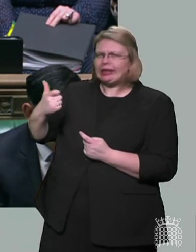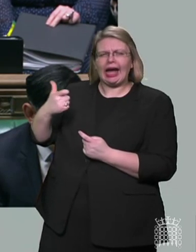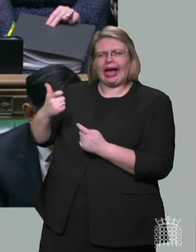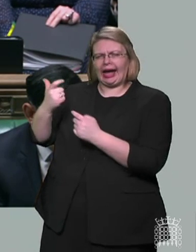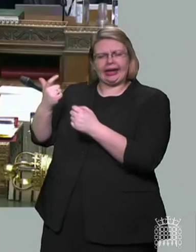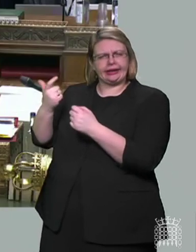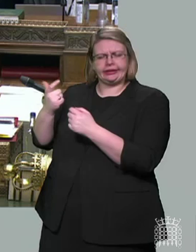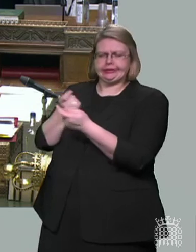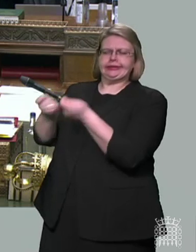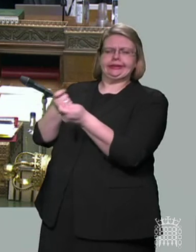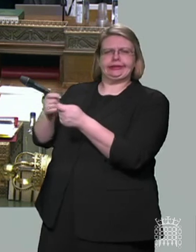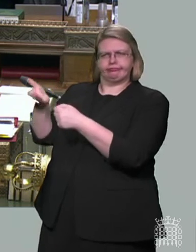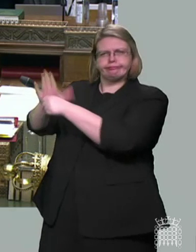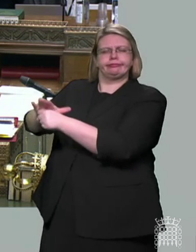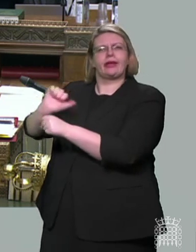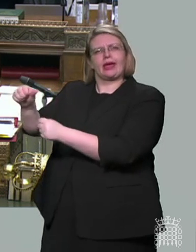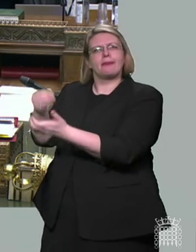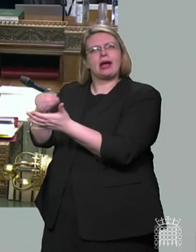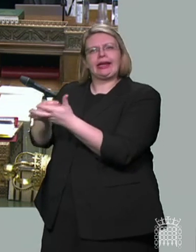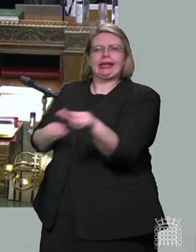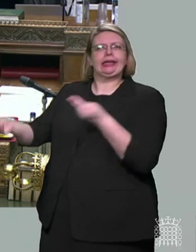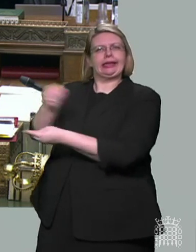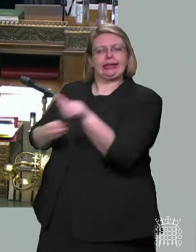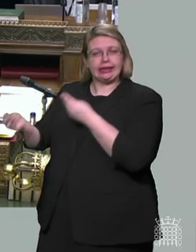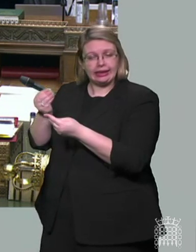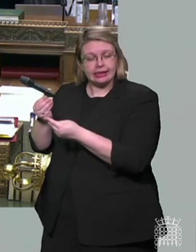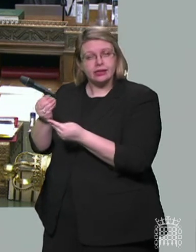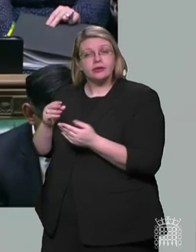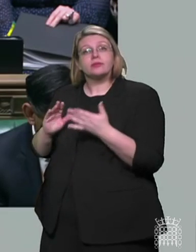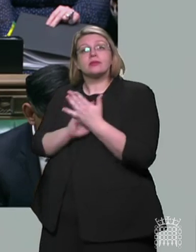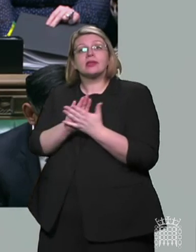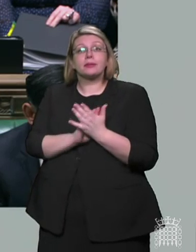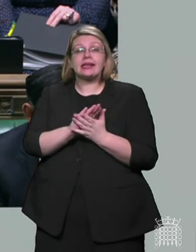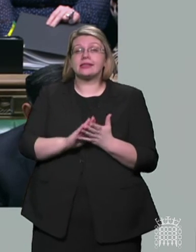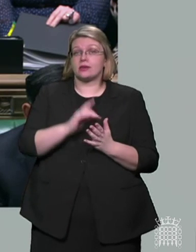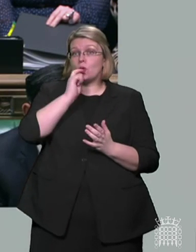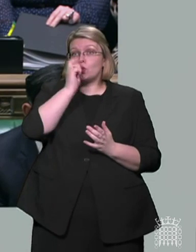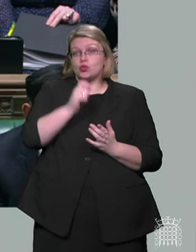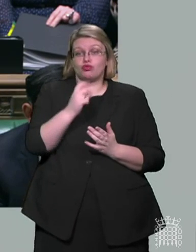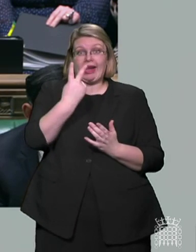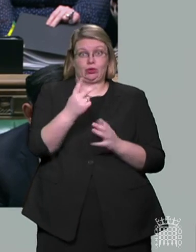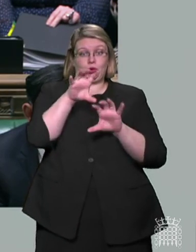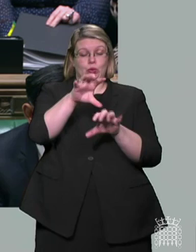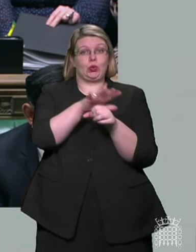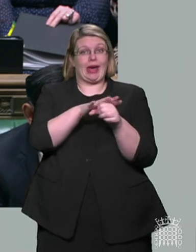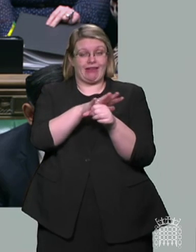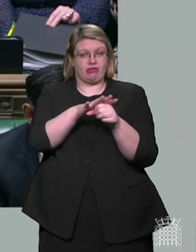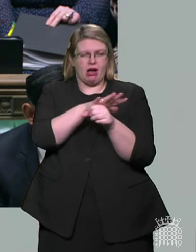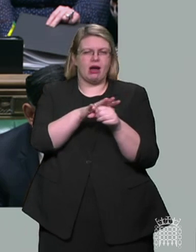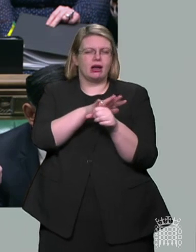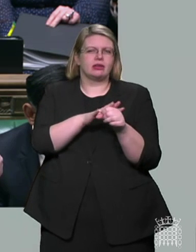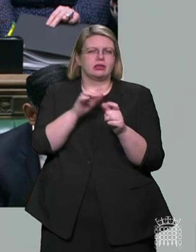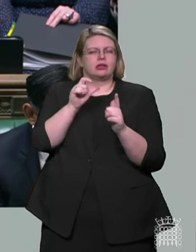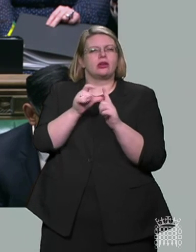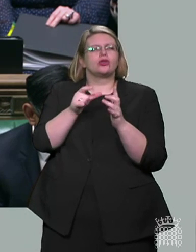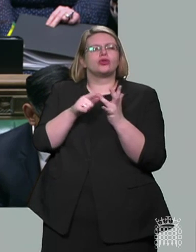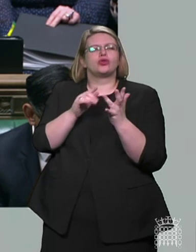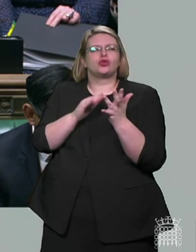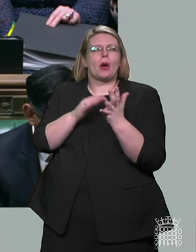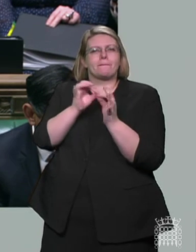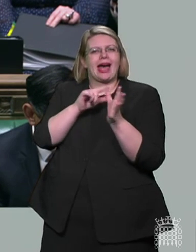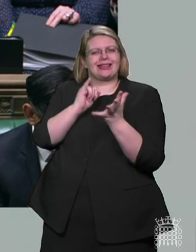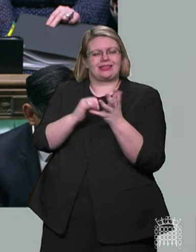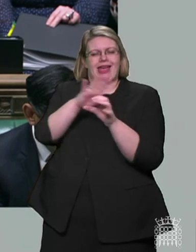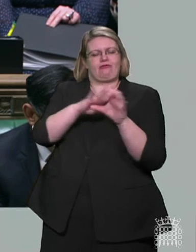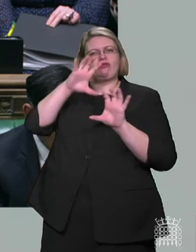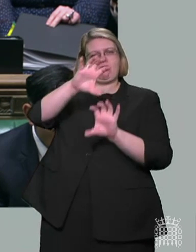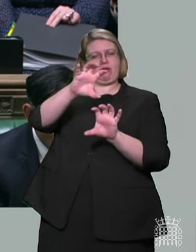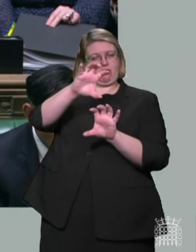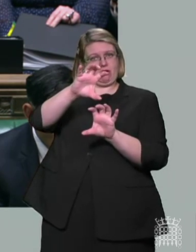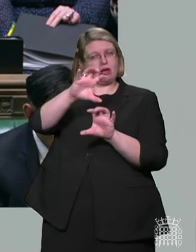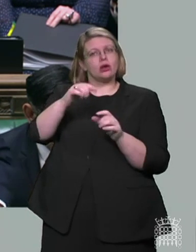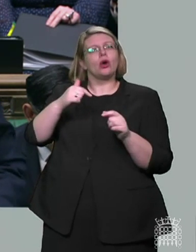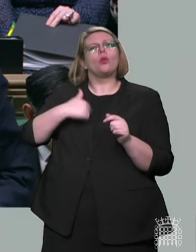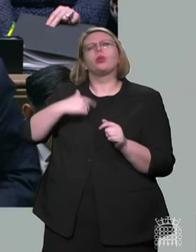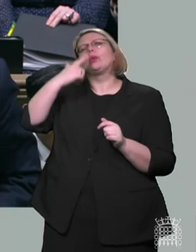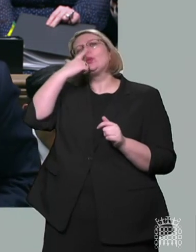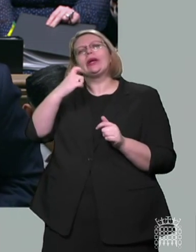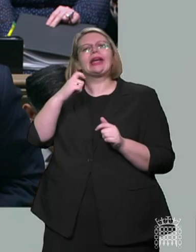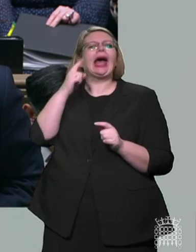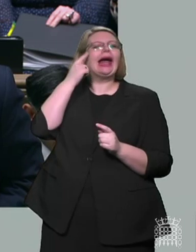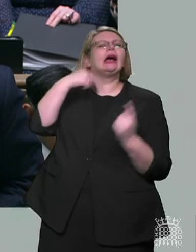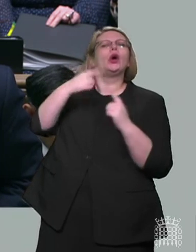Not only can we already target the so-called breakaway republics in the oblasts of Donetsk and Luhansk but we can target members of the Duma who voted to recognise them.